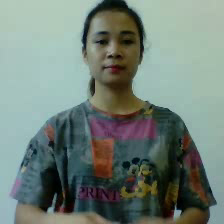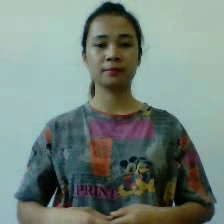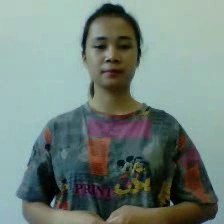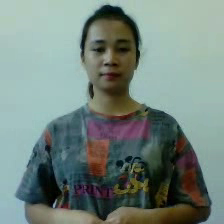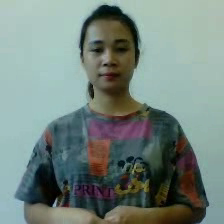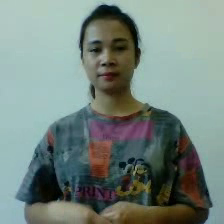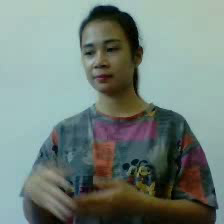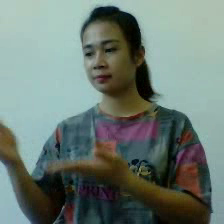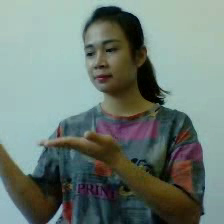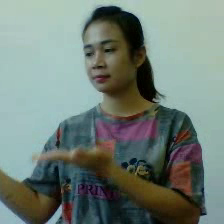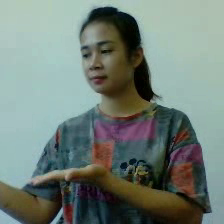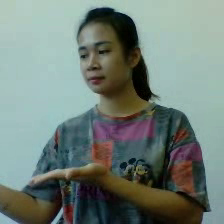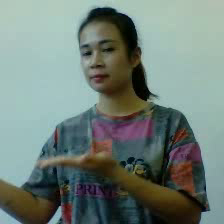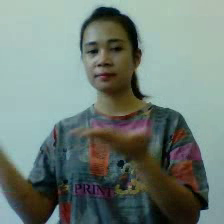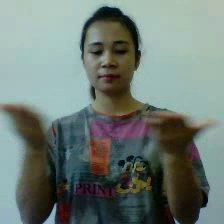Mời vào